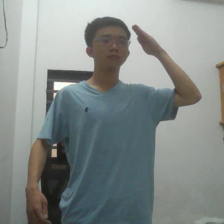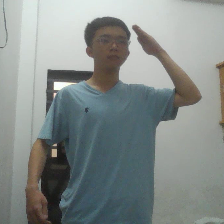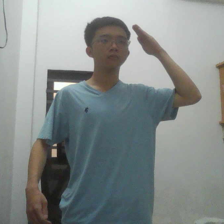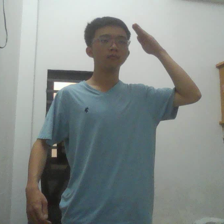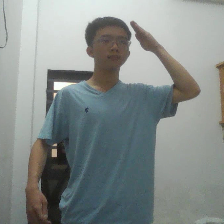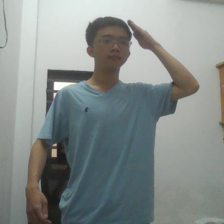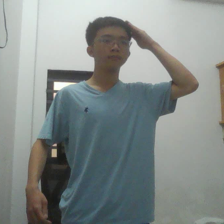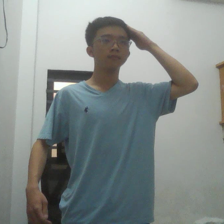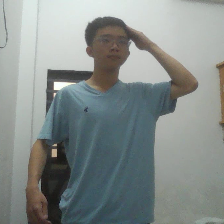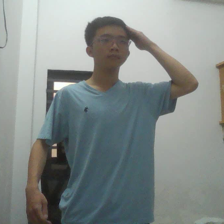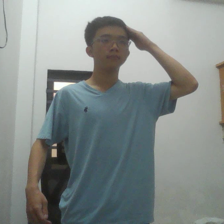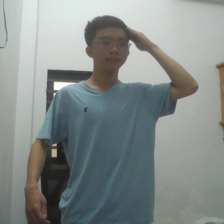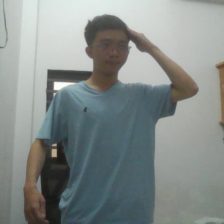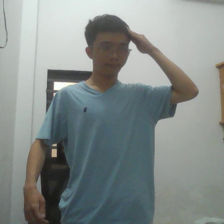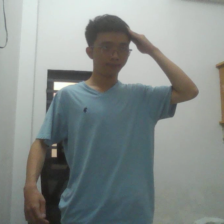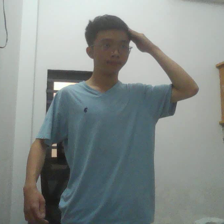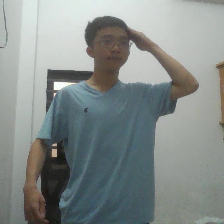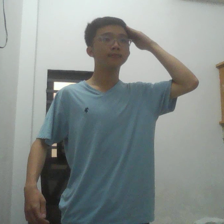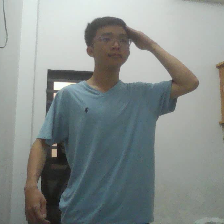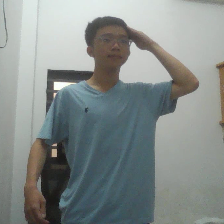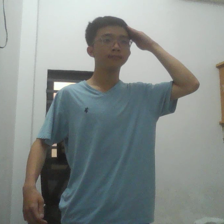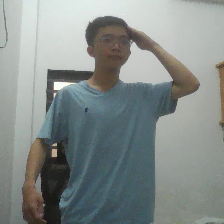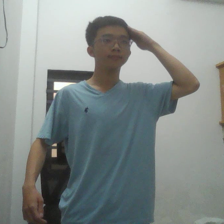biet